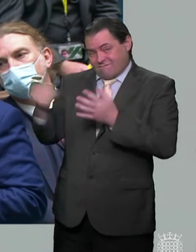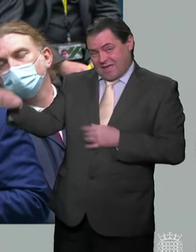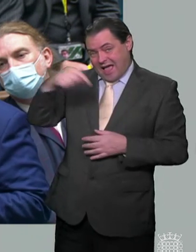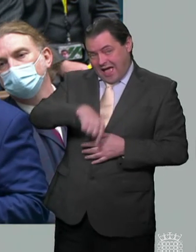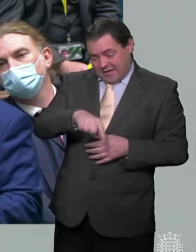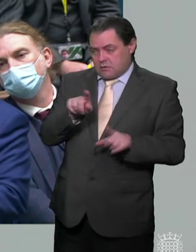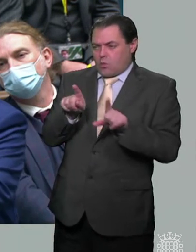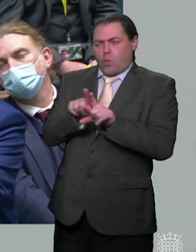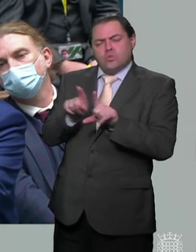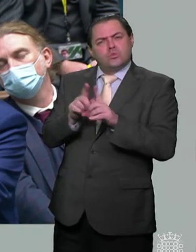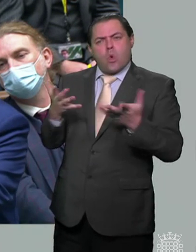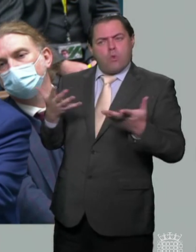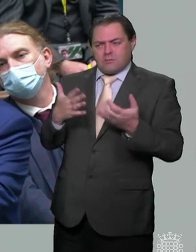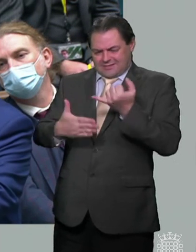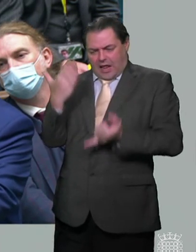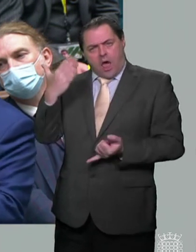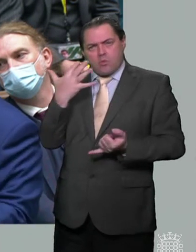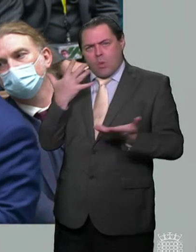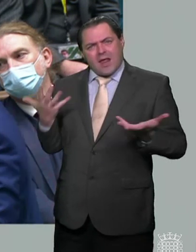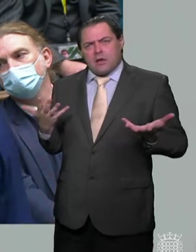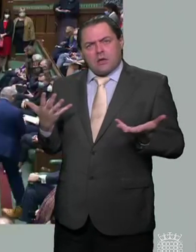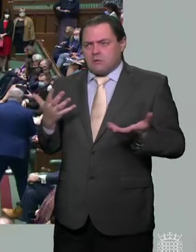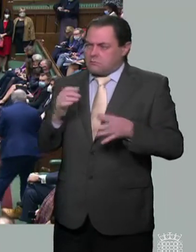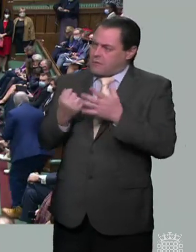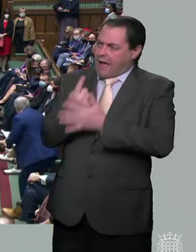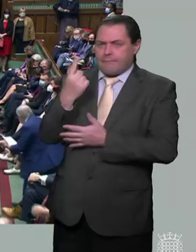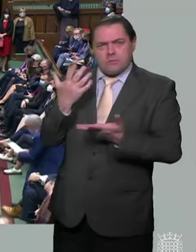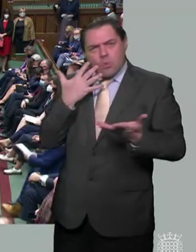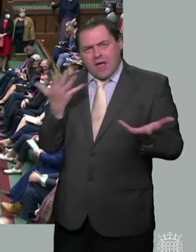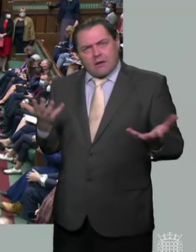When exactly is the deadline for that to happen?